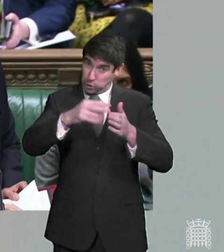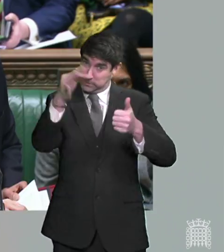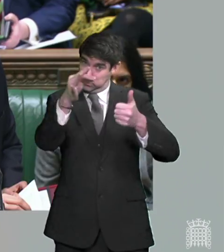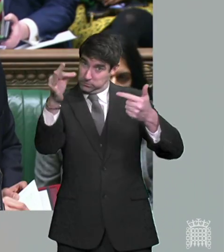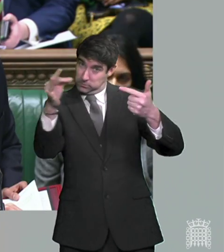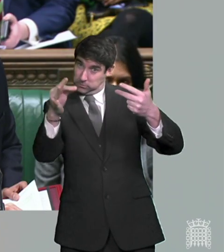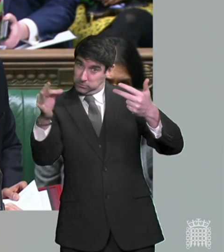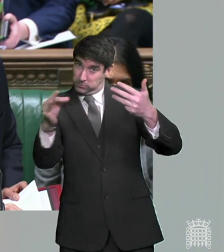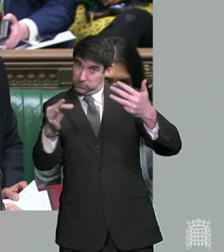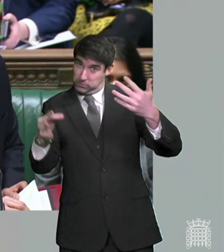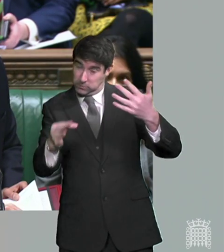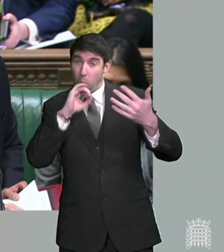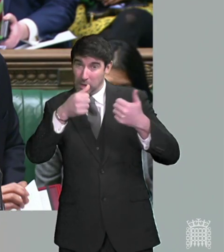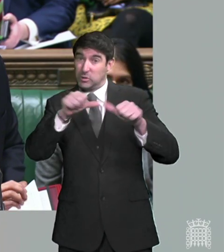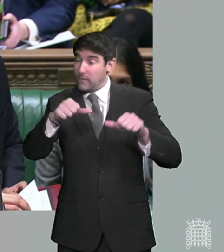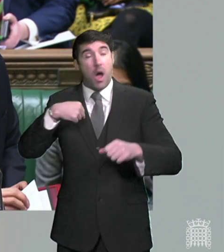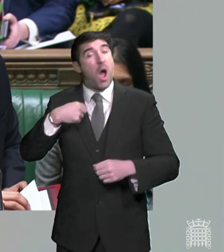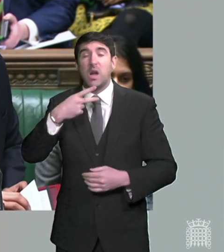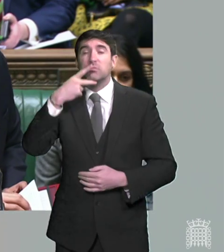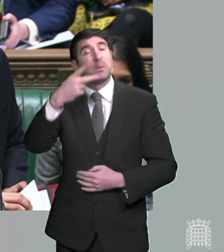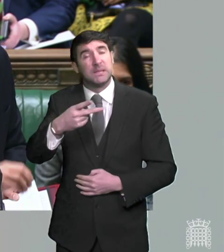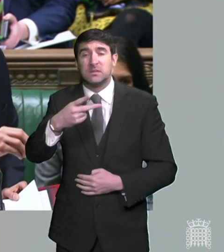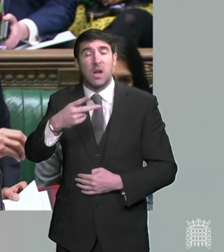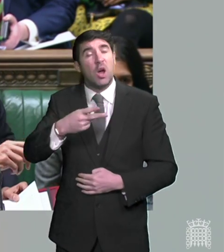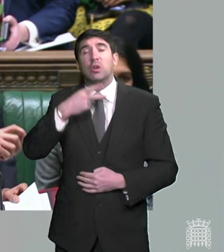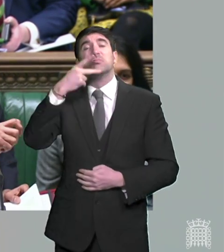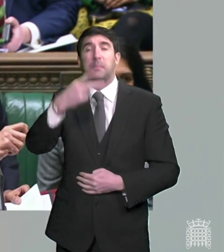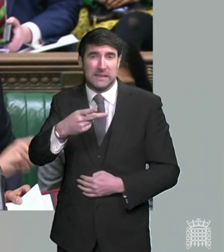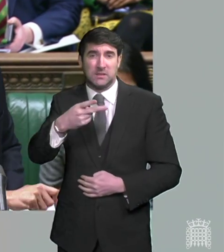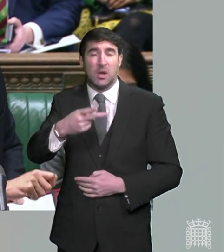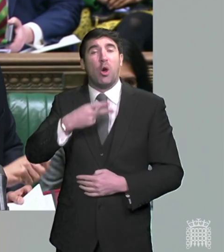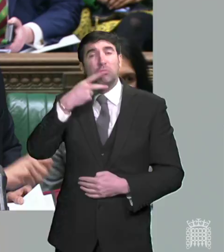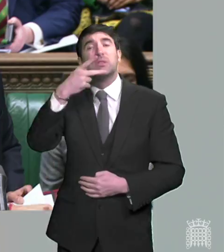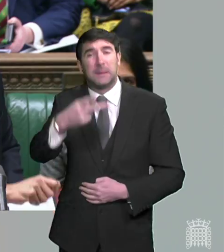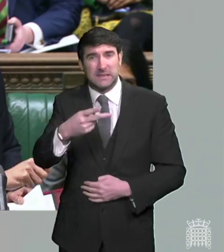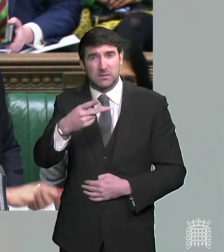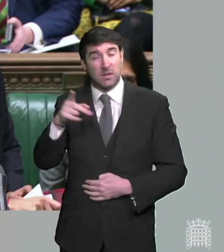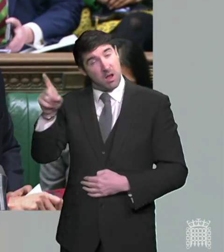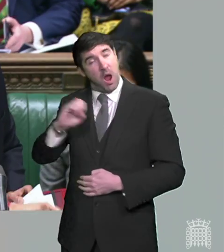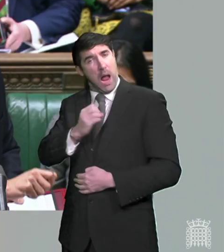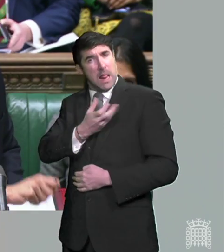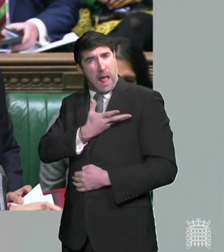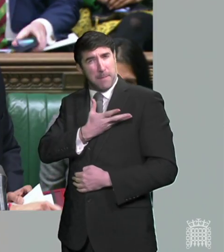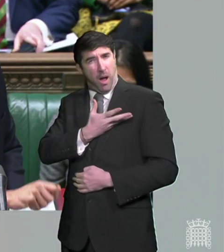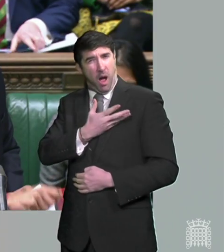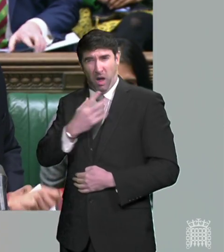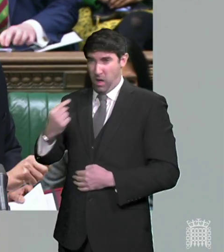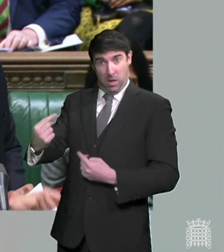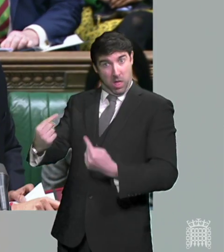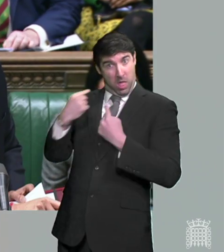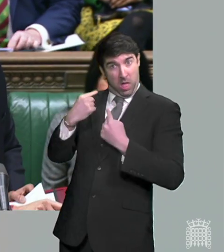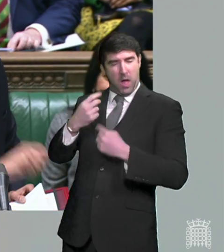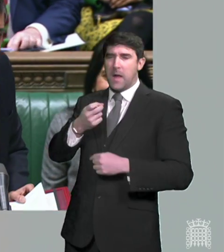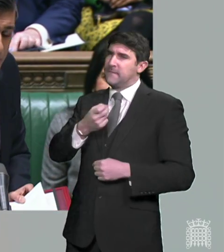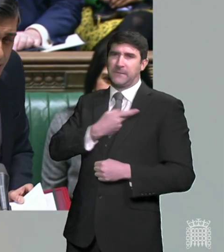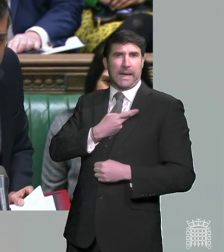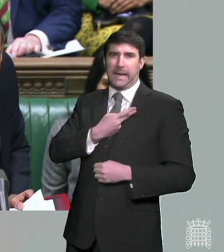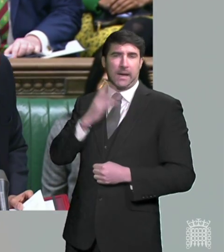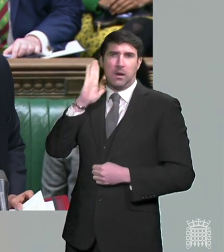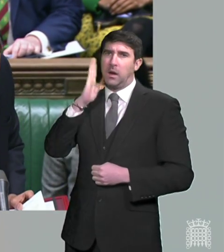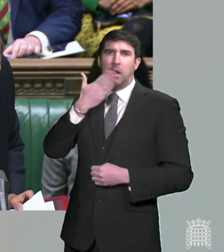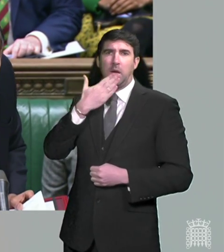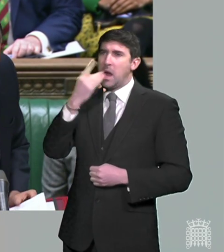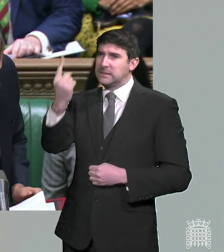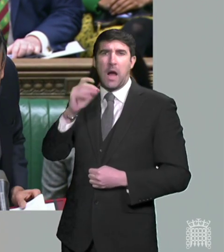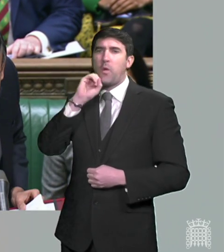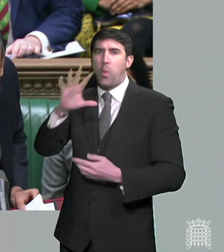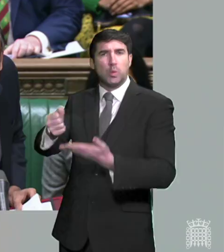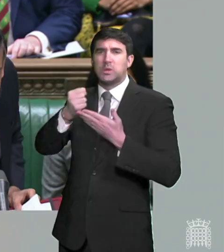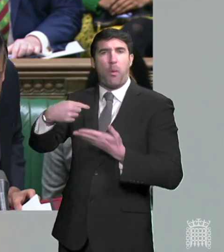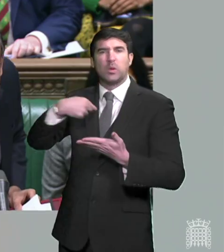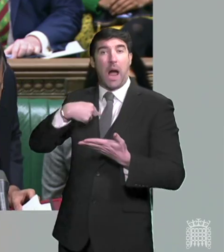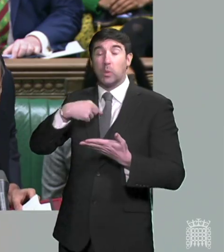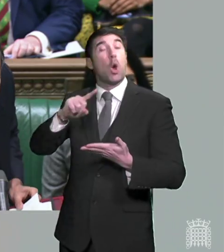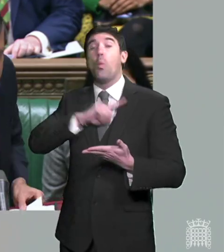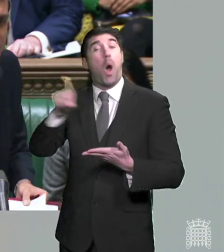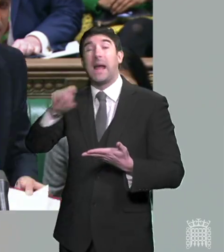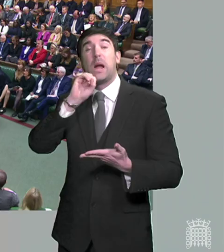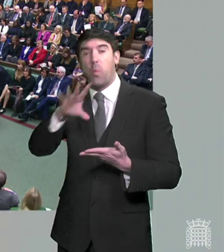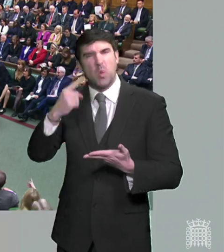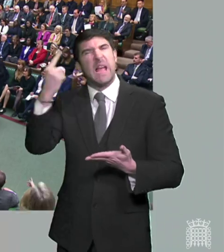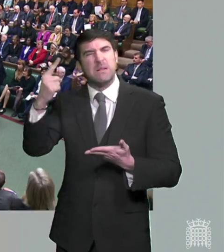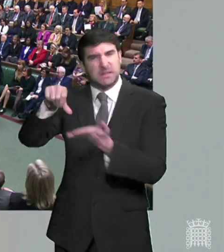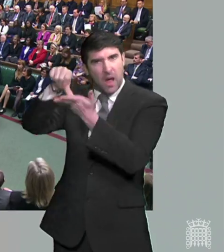But I ask the right honourable and learned Gentleman this again and again, although we know why; the reason he is not putting patients first when it comes to ambulance waiting times is because he is simply in the pockets of his union paymasters.